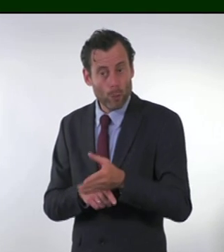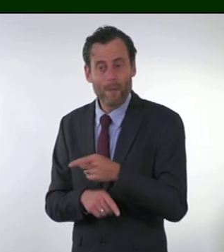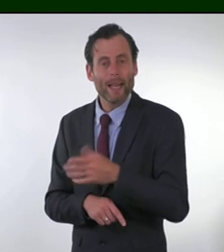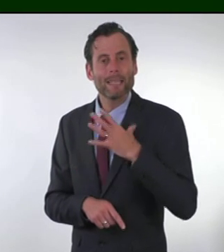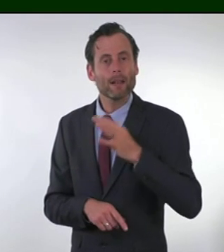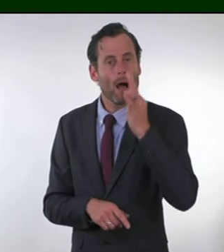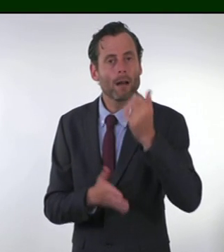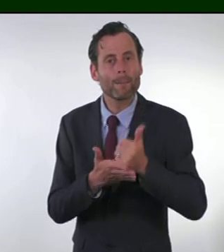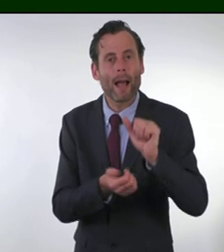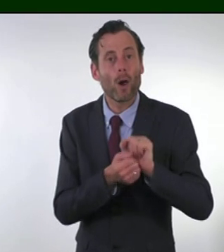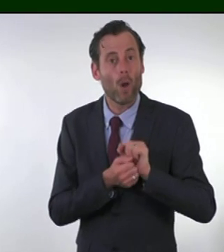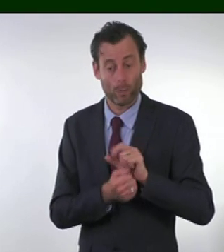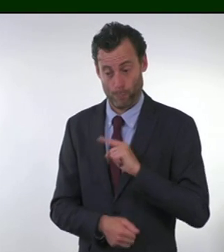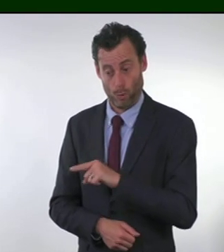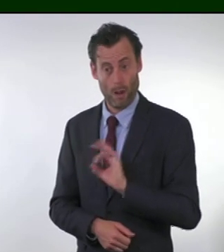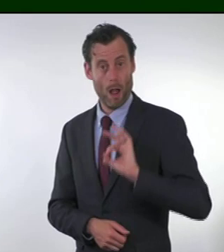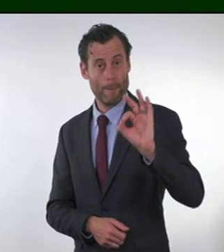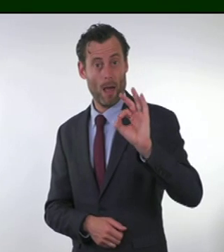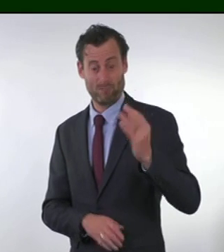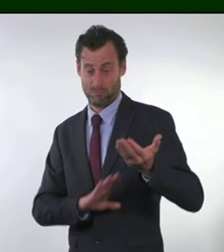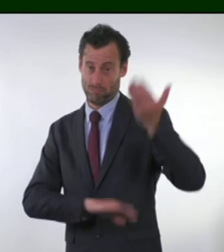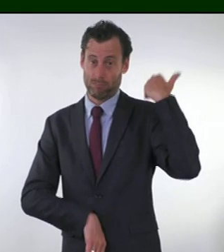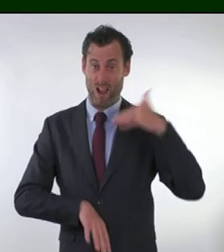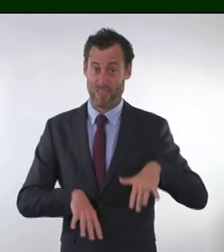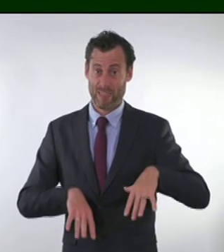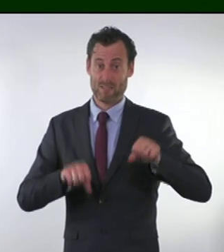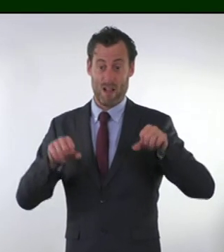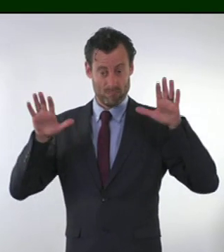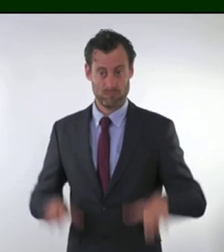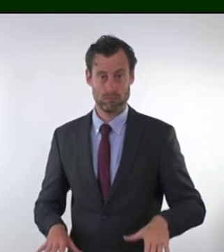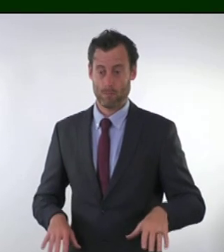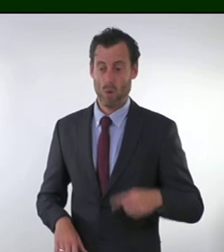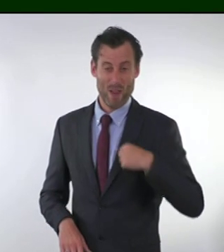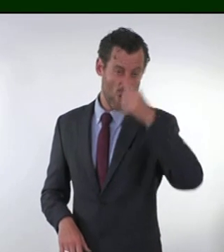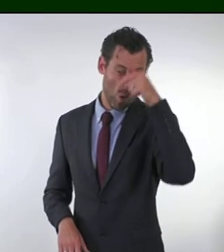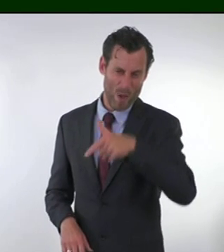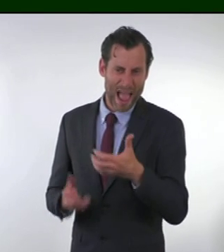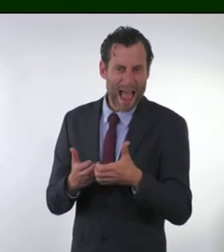They received that support early in this crisis, because we acknowledged the particular difficulty that they would face.